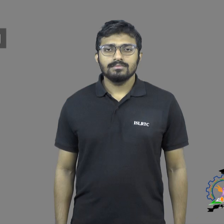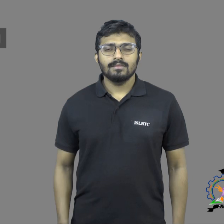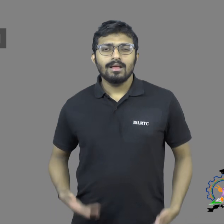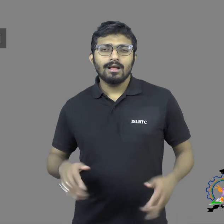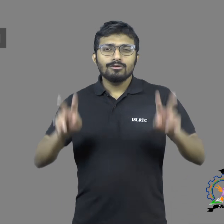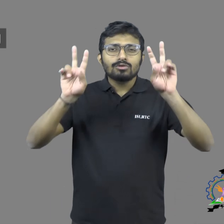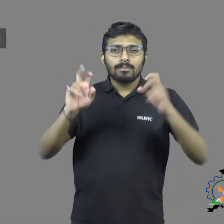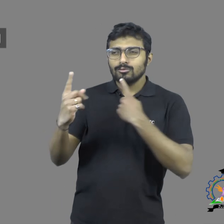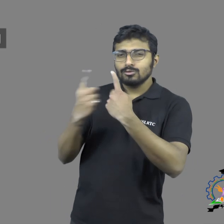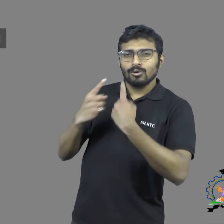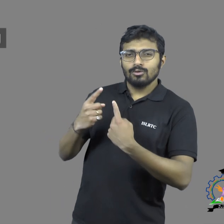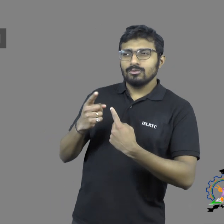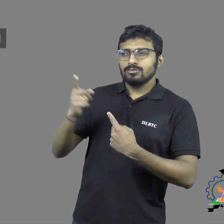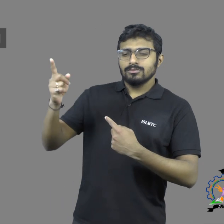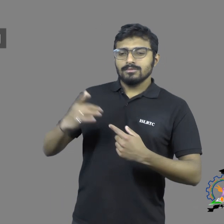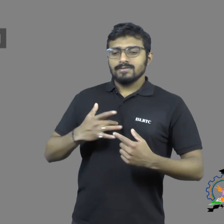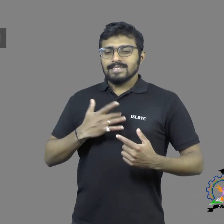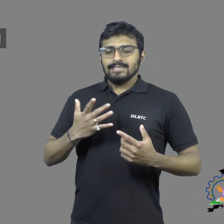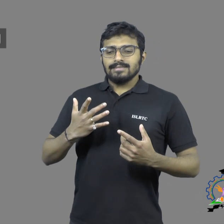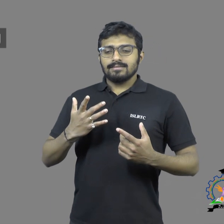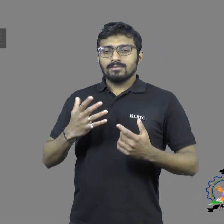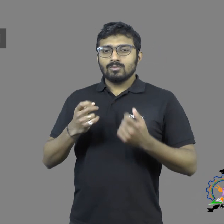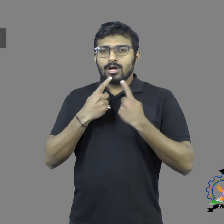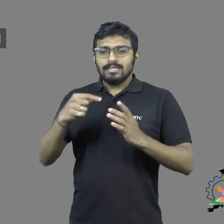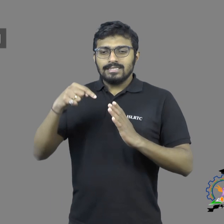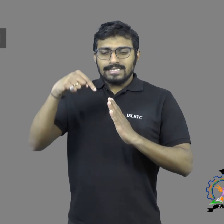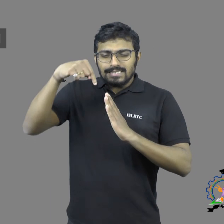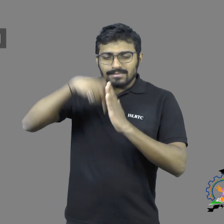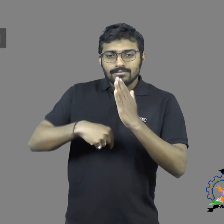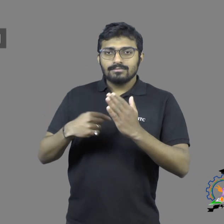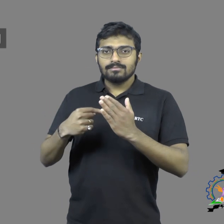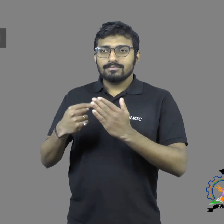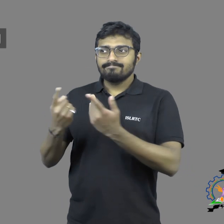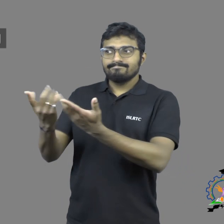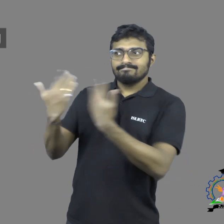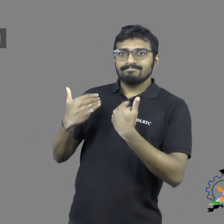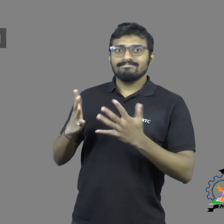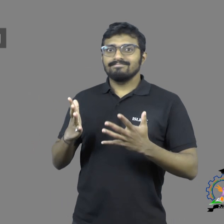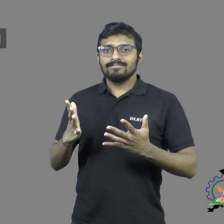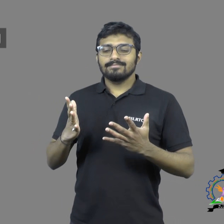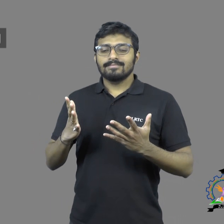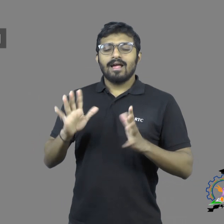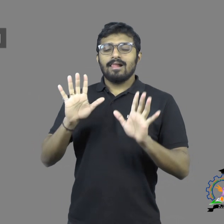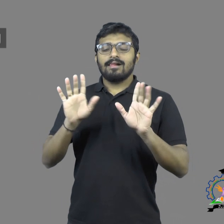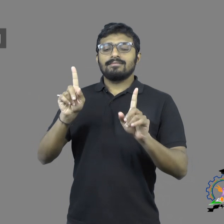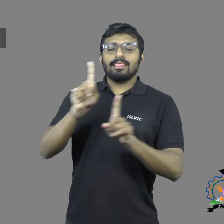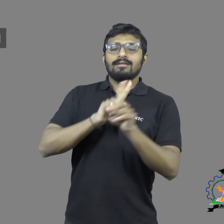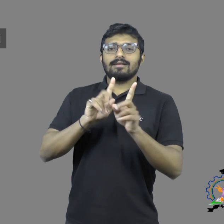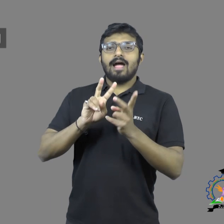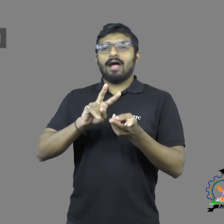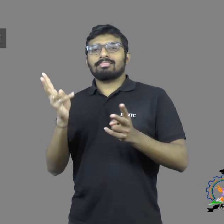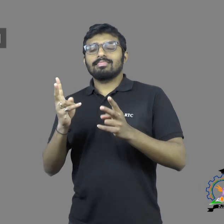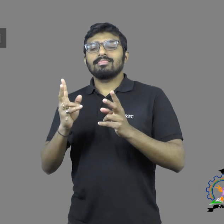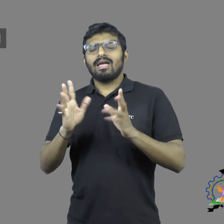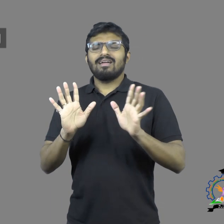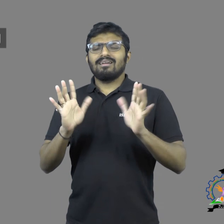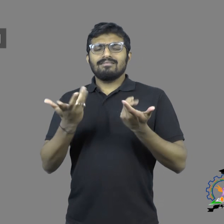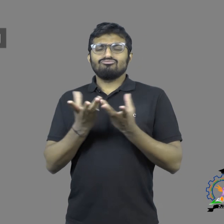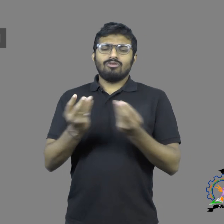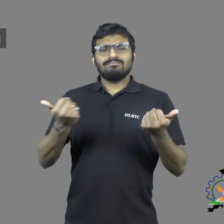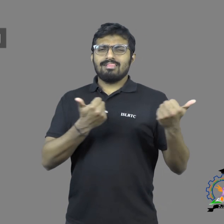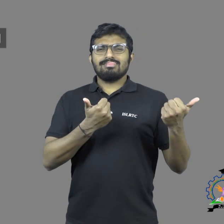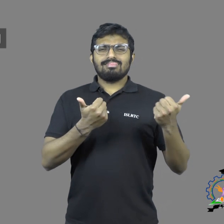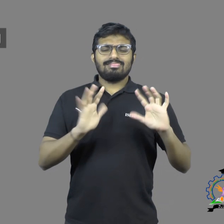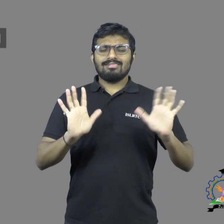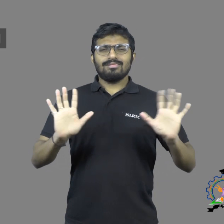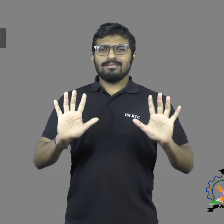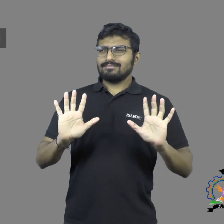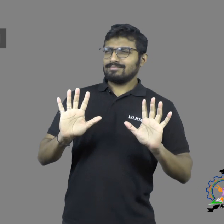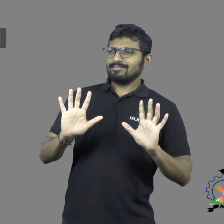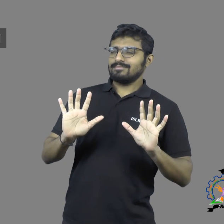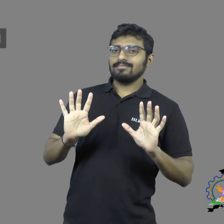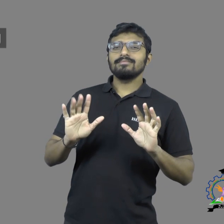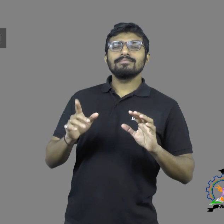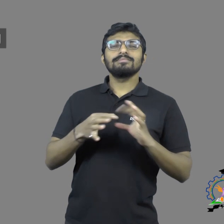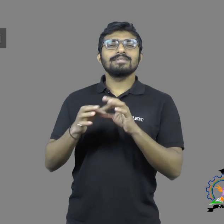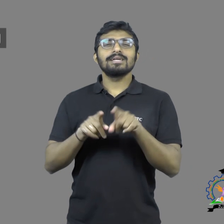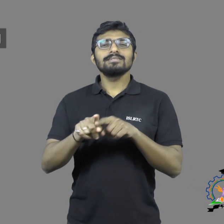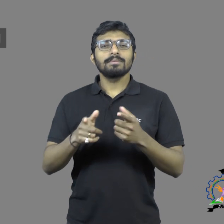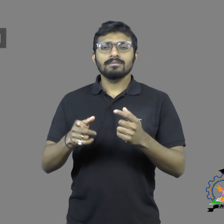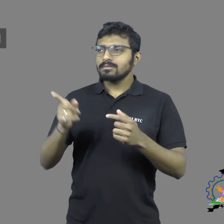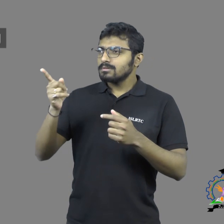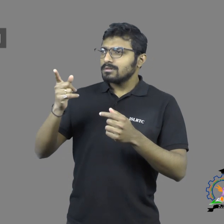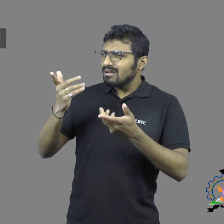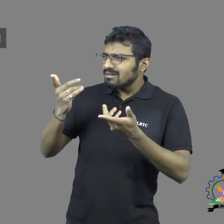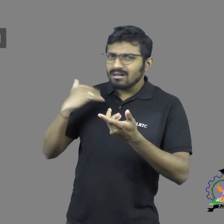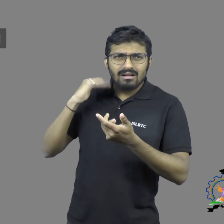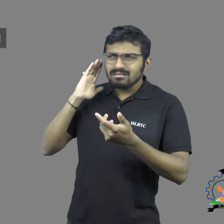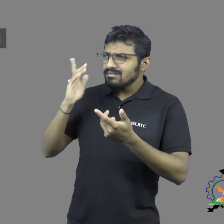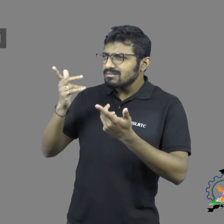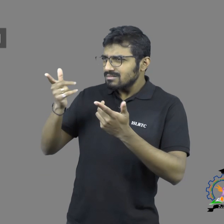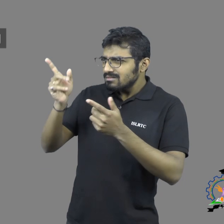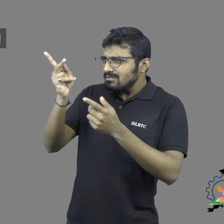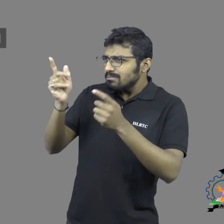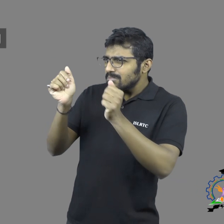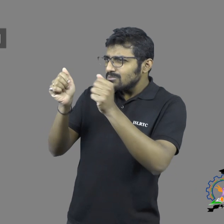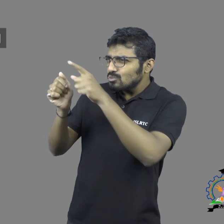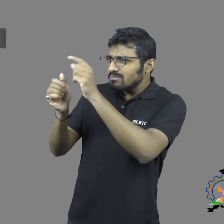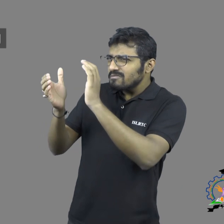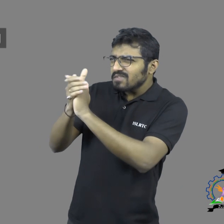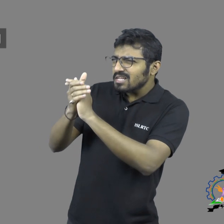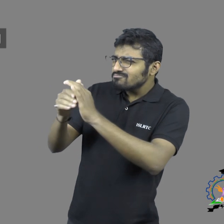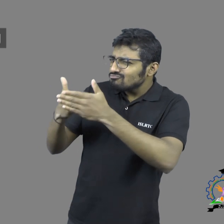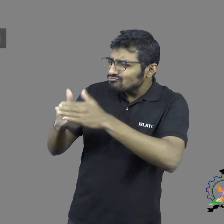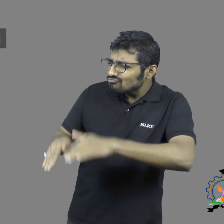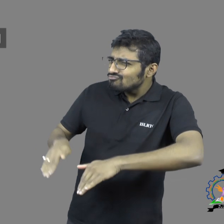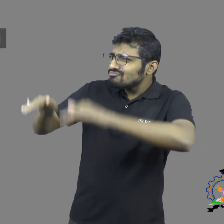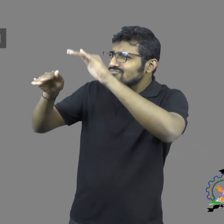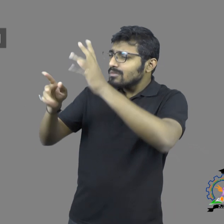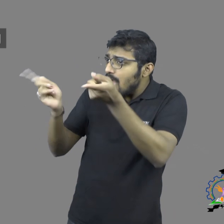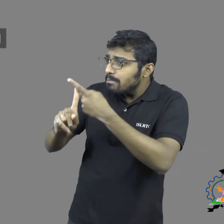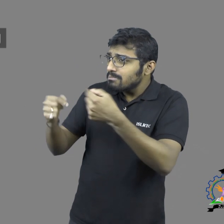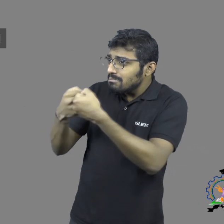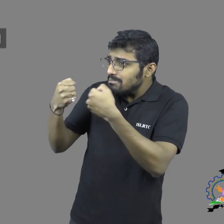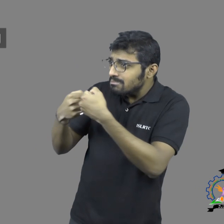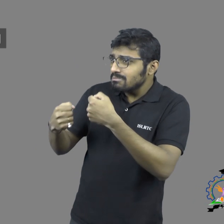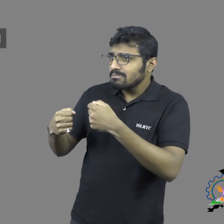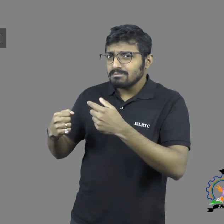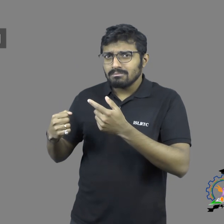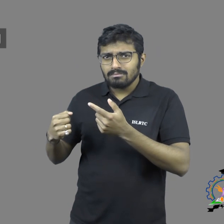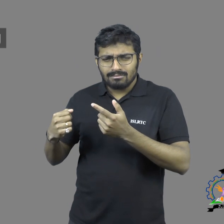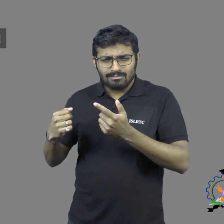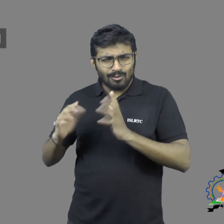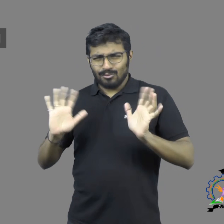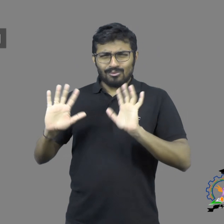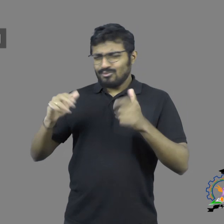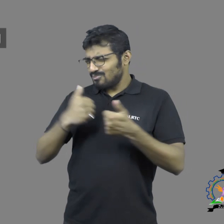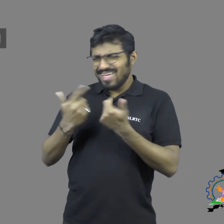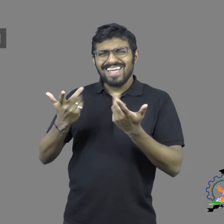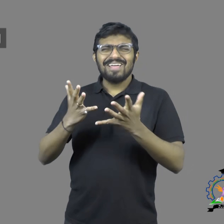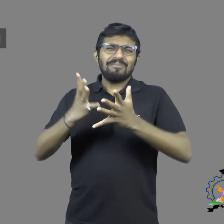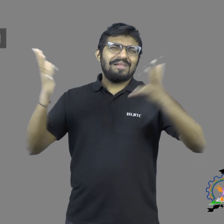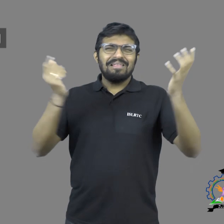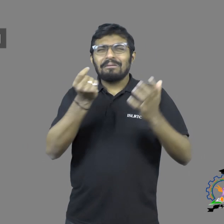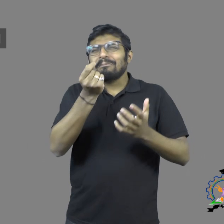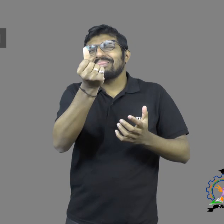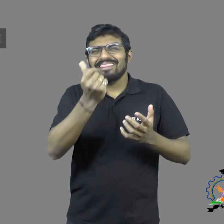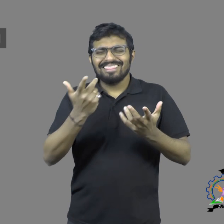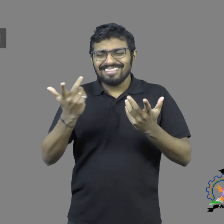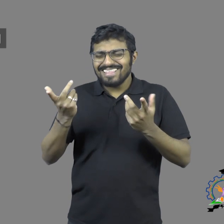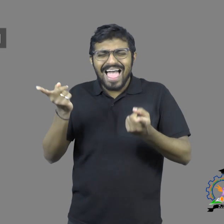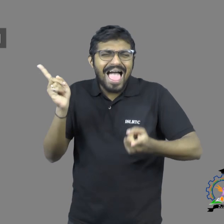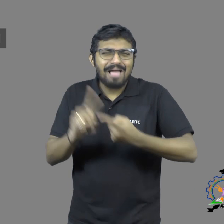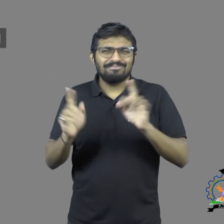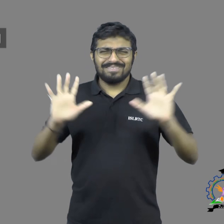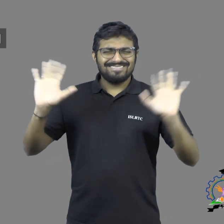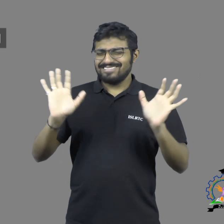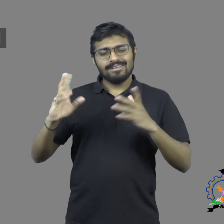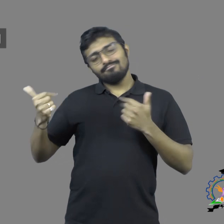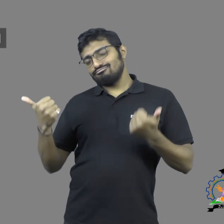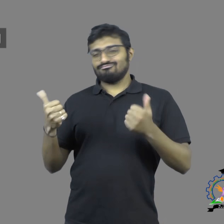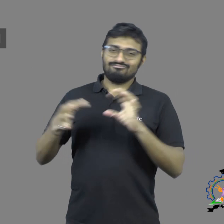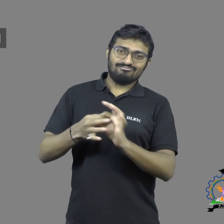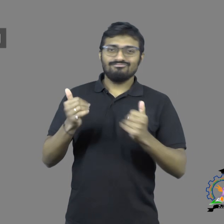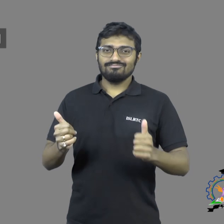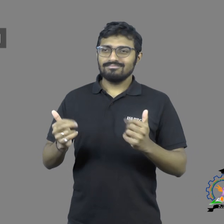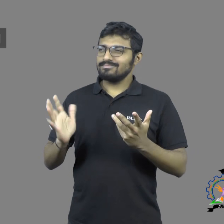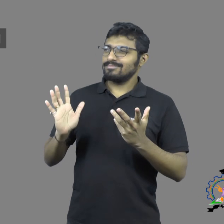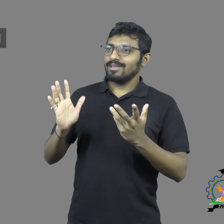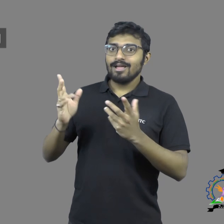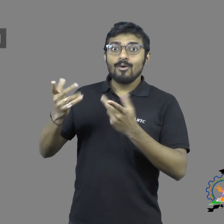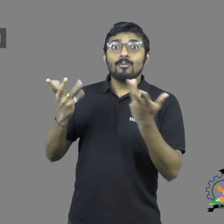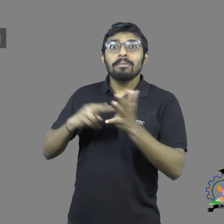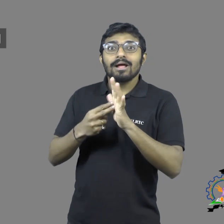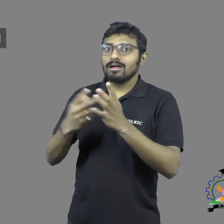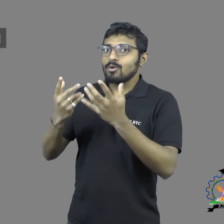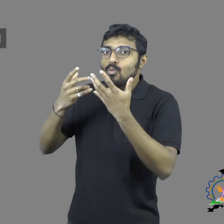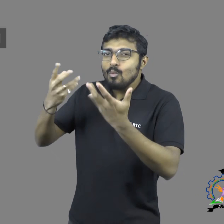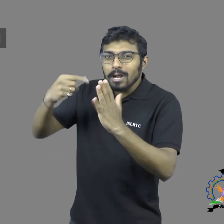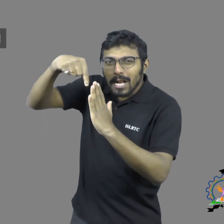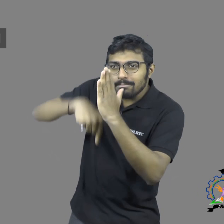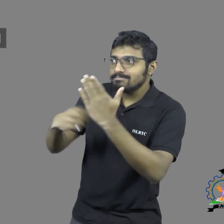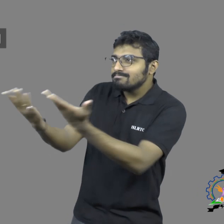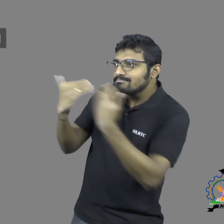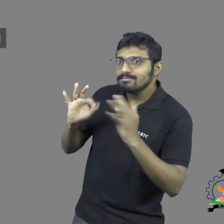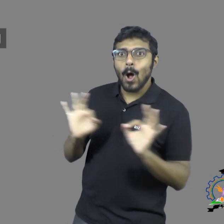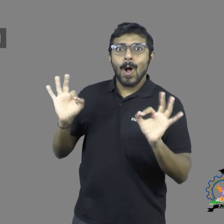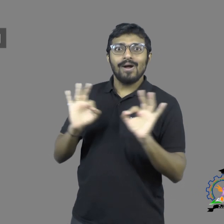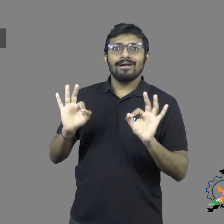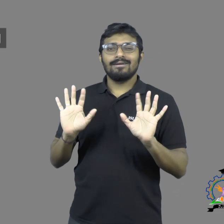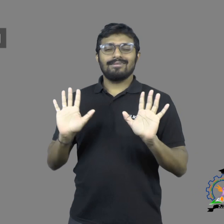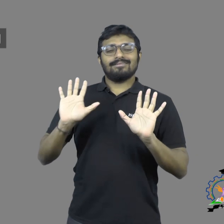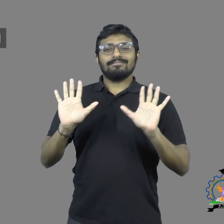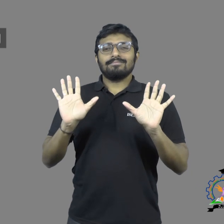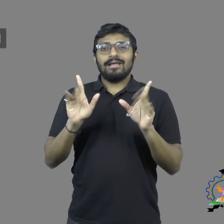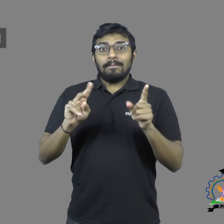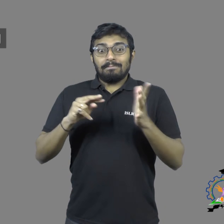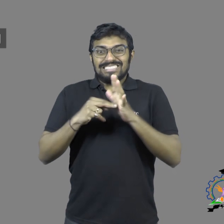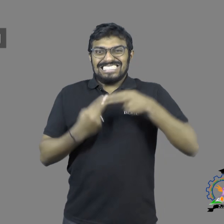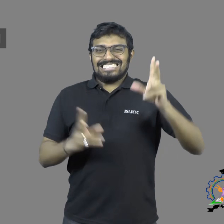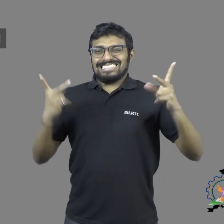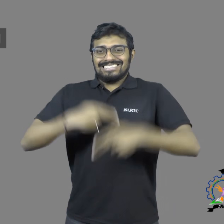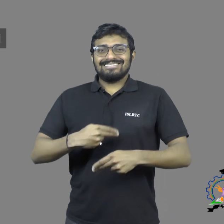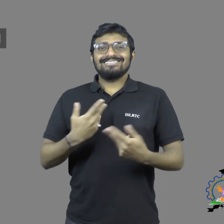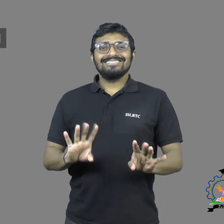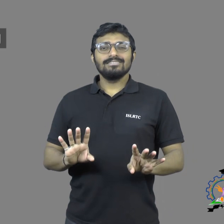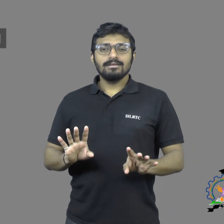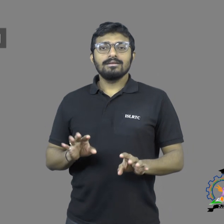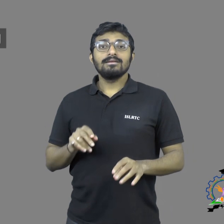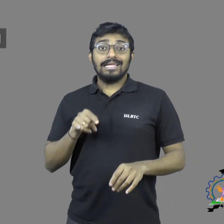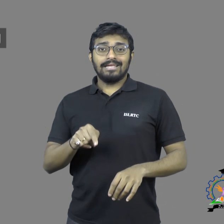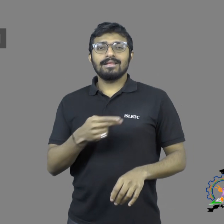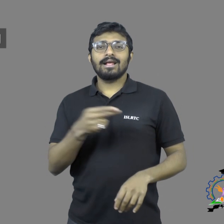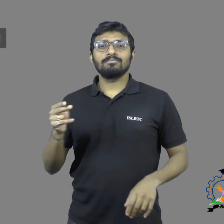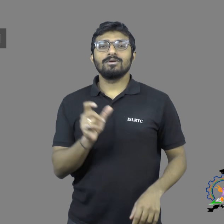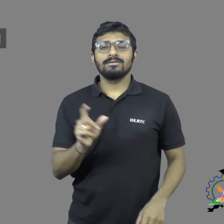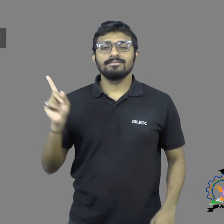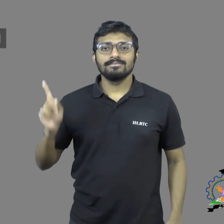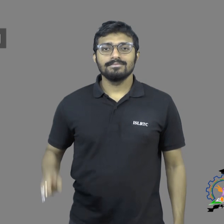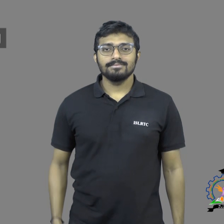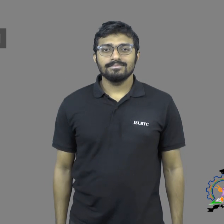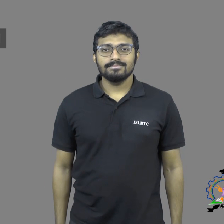Gloss Over Something